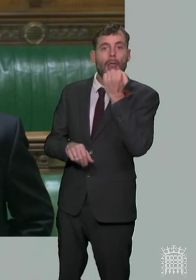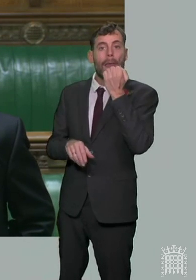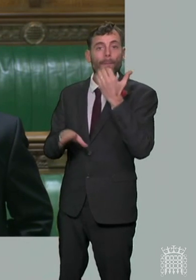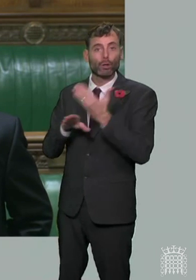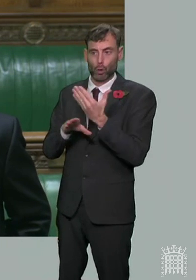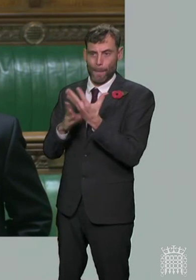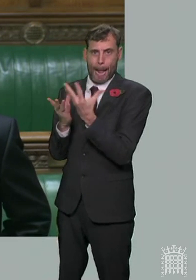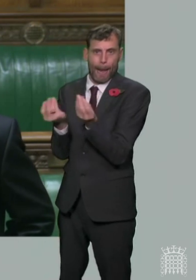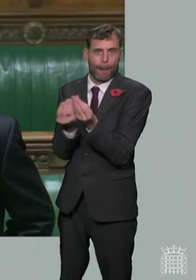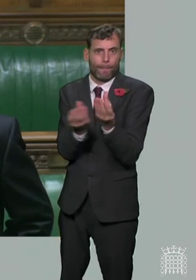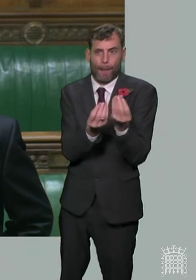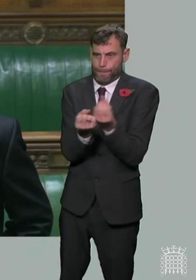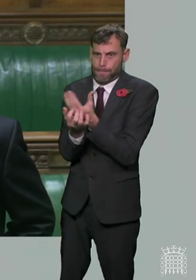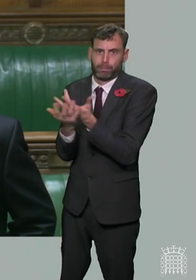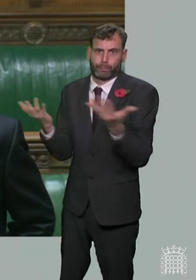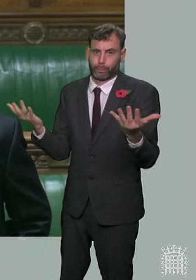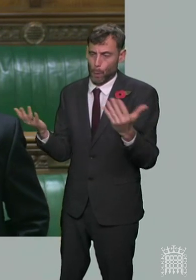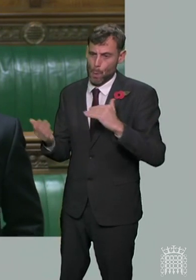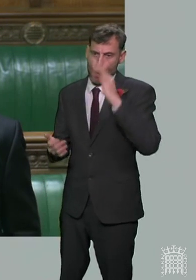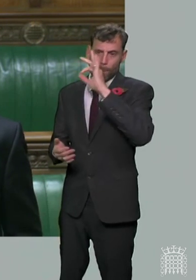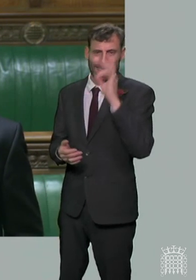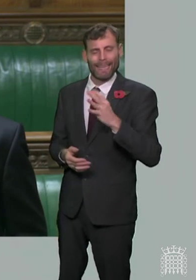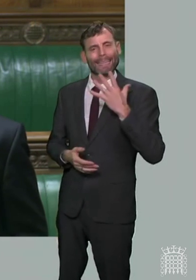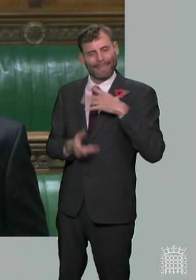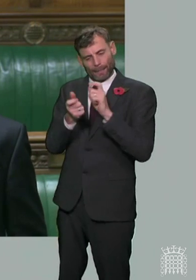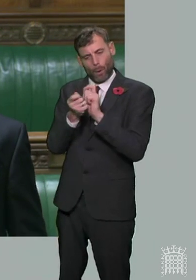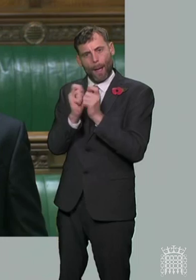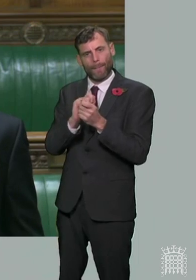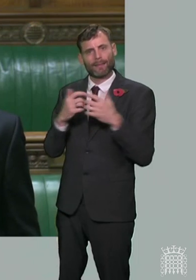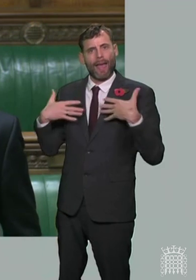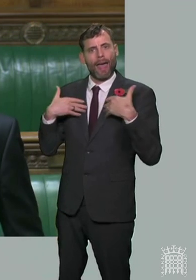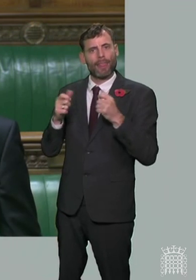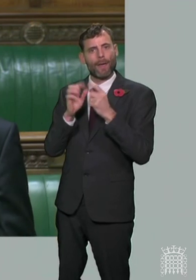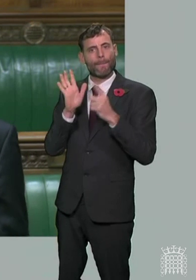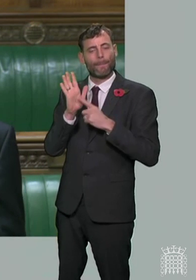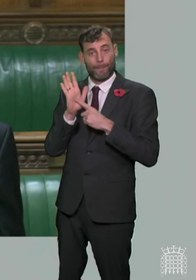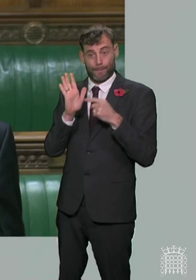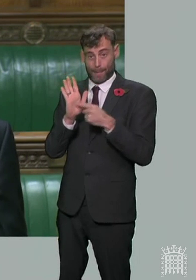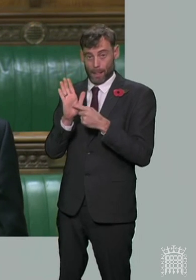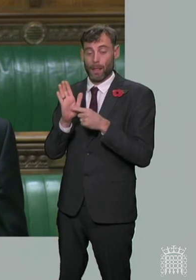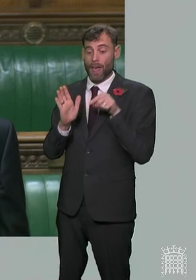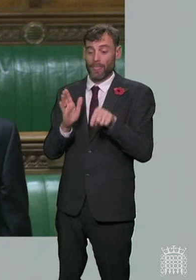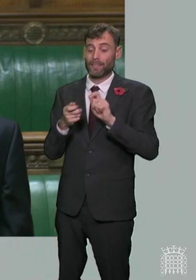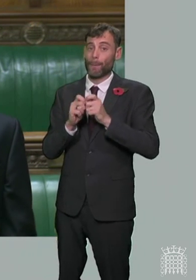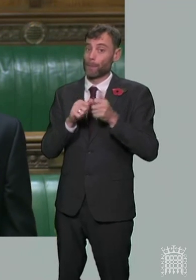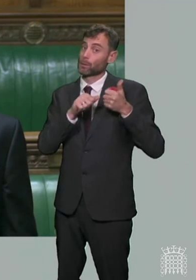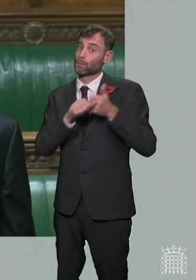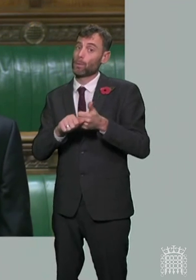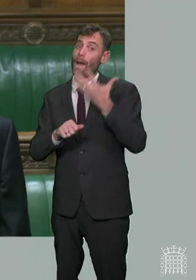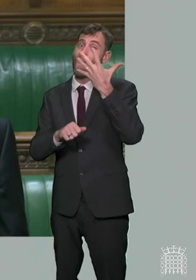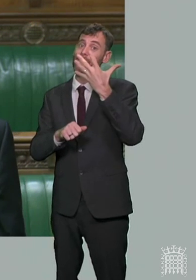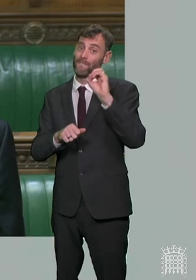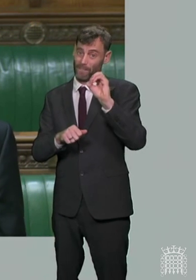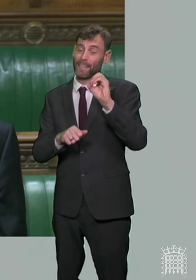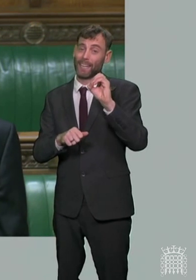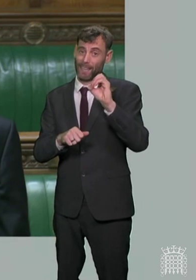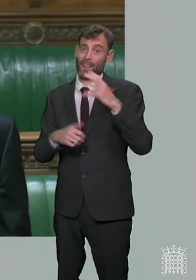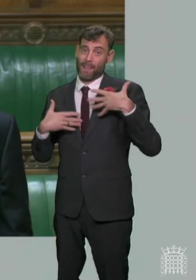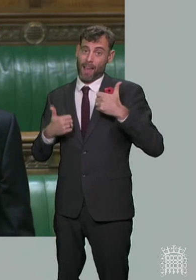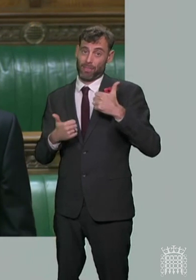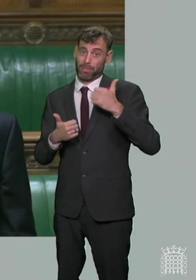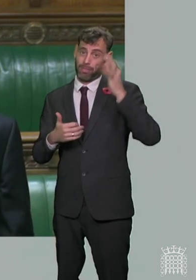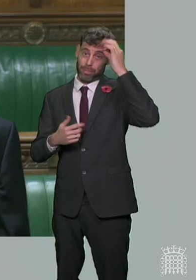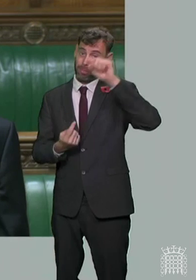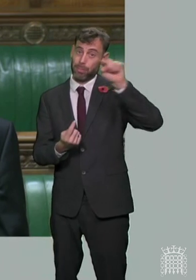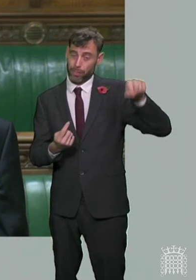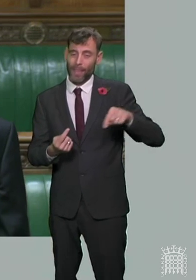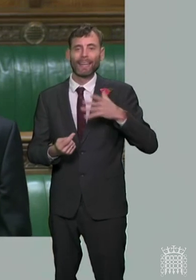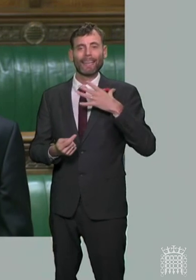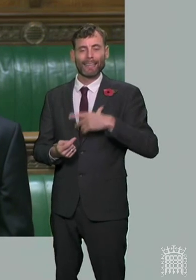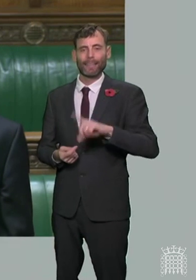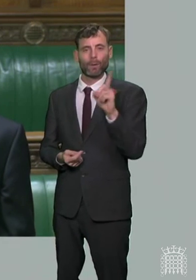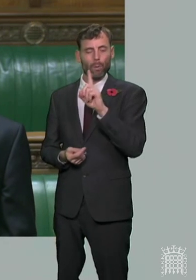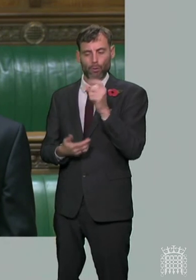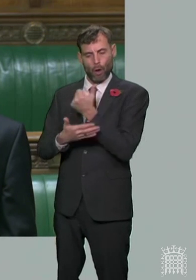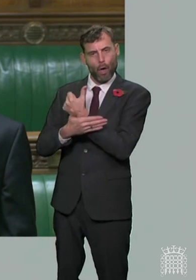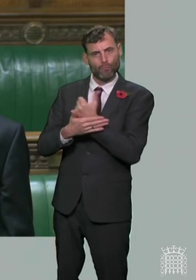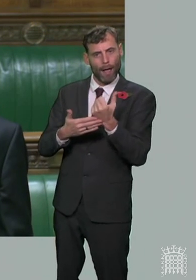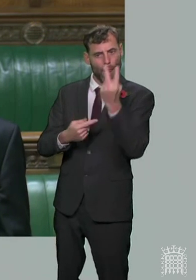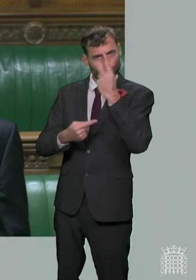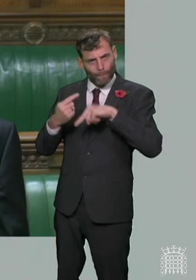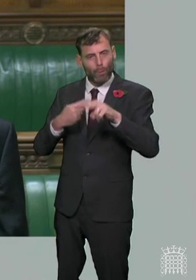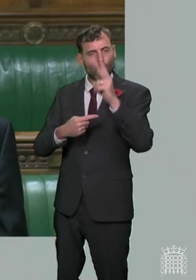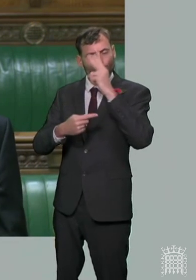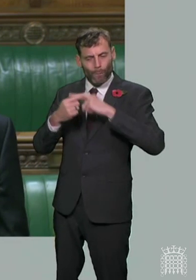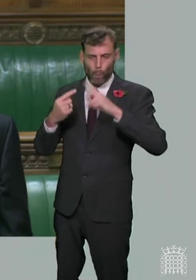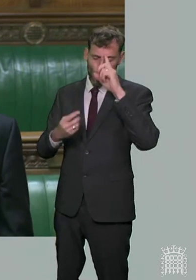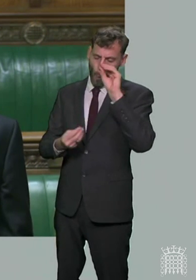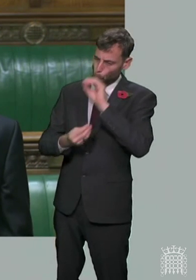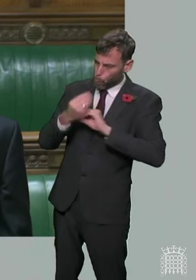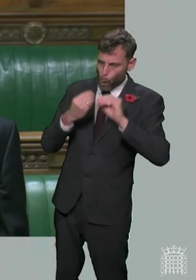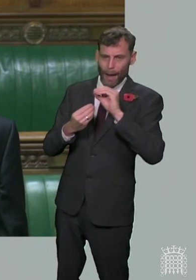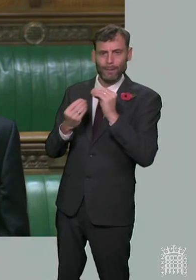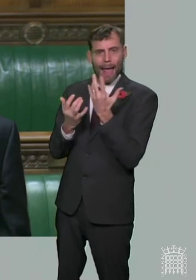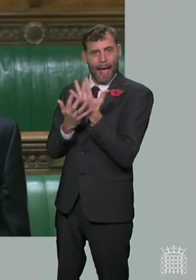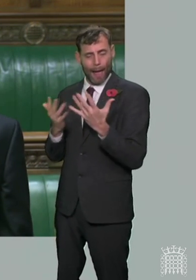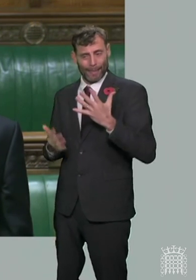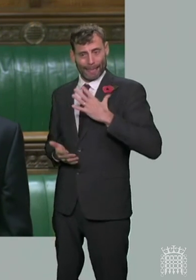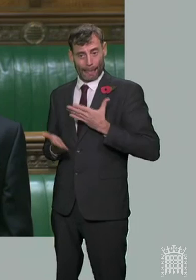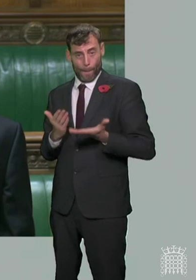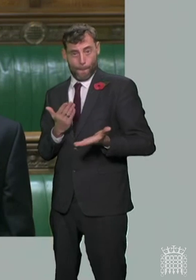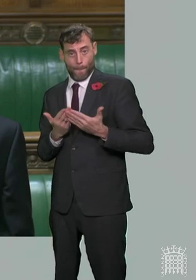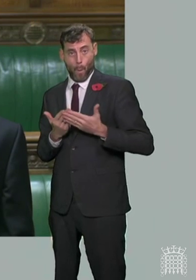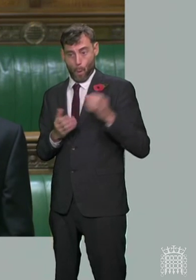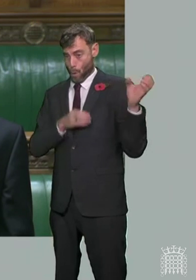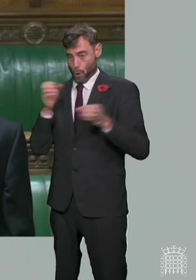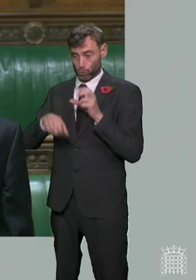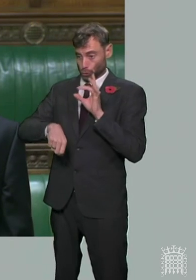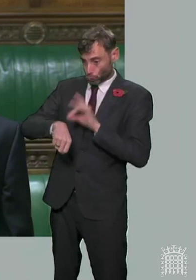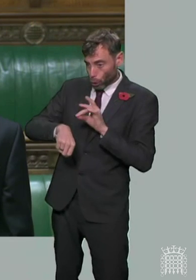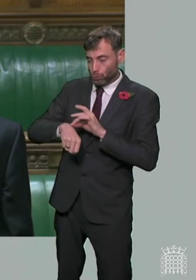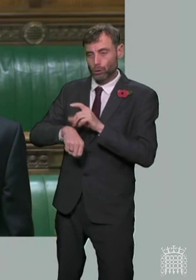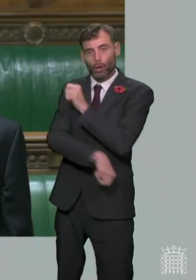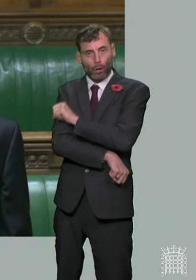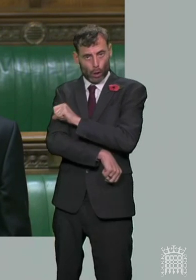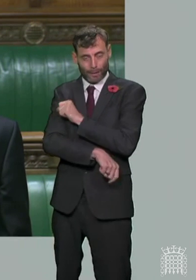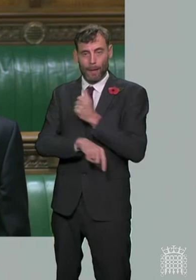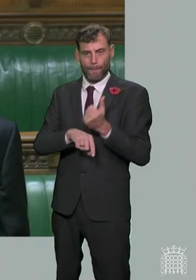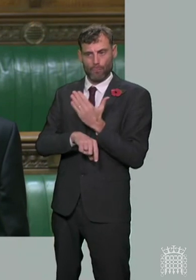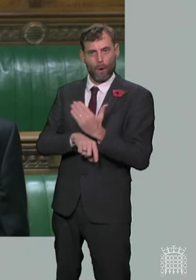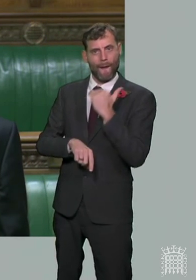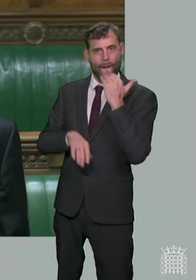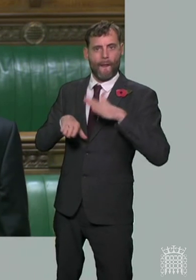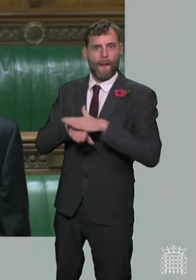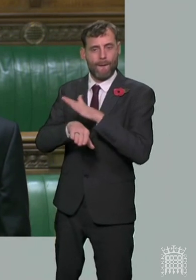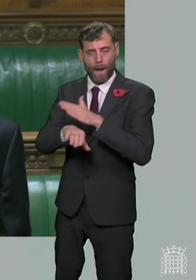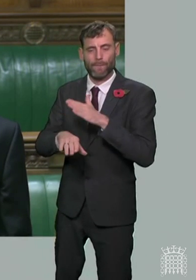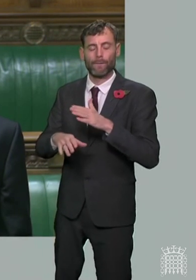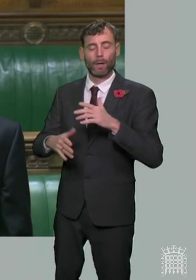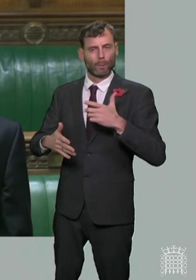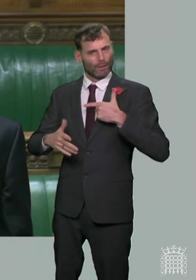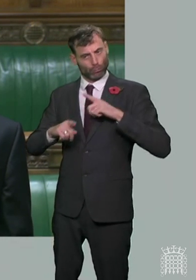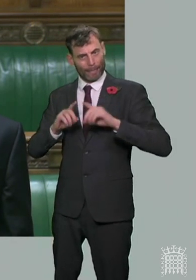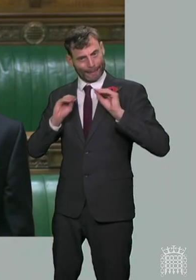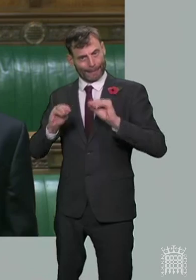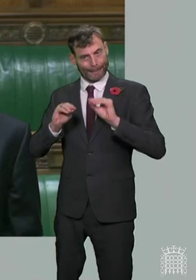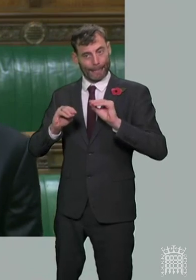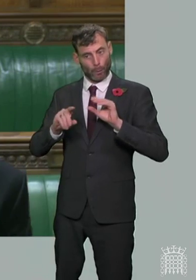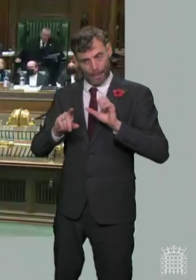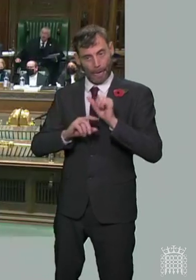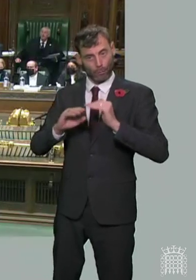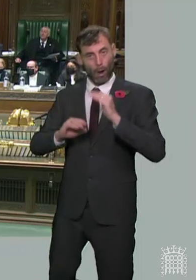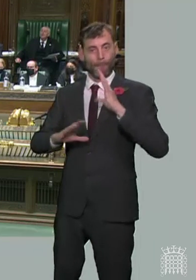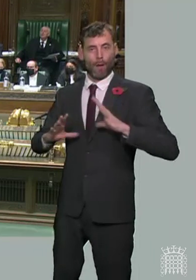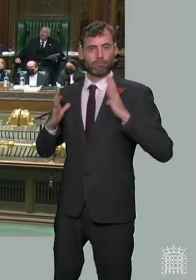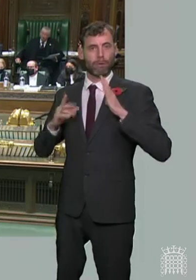Will my right honourable Friend support an amendment to the Health and Care Bill that is backed by 50 NHS organisations and every royal college to require Health Education England to do regular independent forecasts of the numbers of doctors and nurses that we should be training, so that we can reassure people that, despite the pressure today, we are at least training enough doctors and nurses for the future?